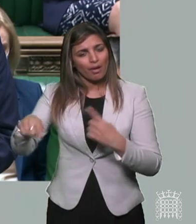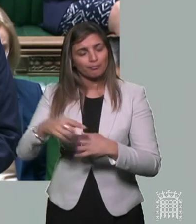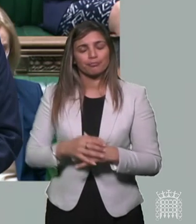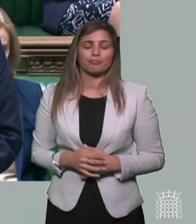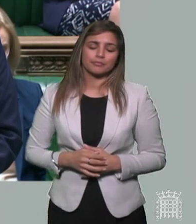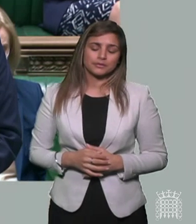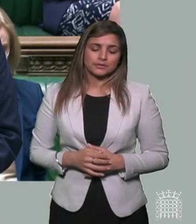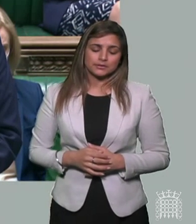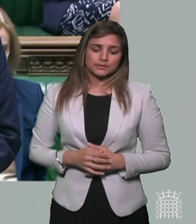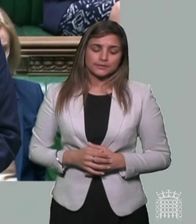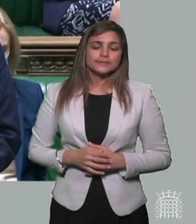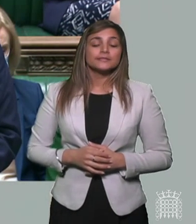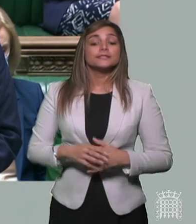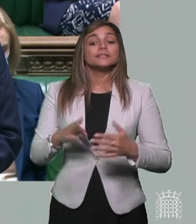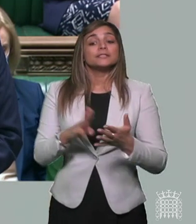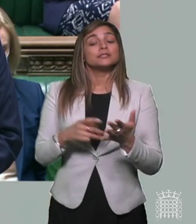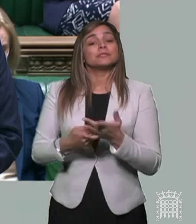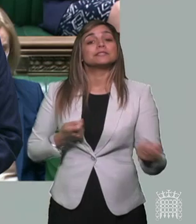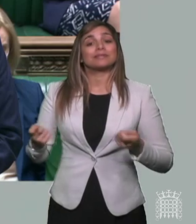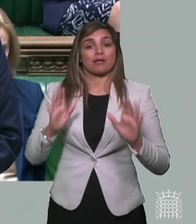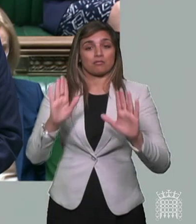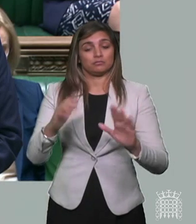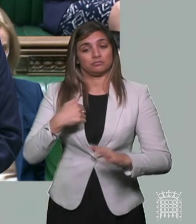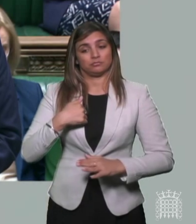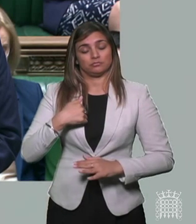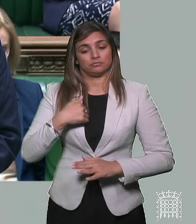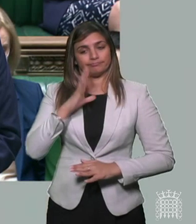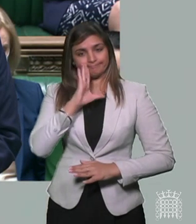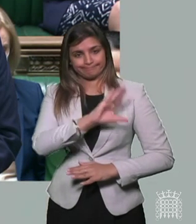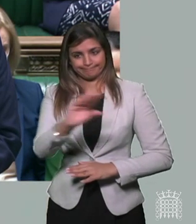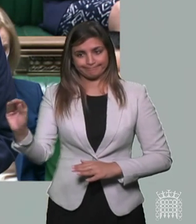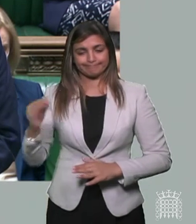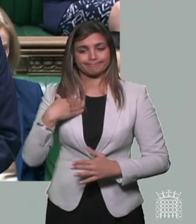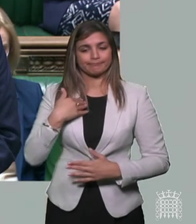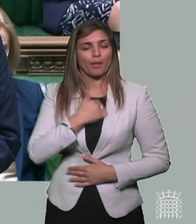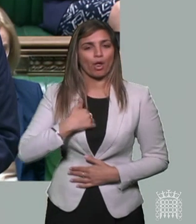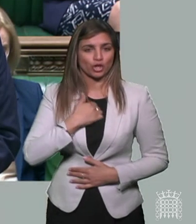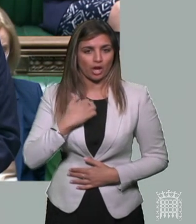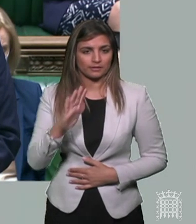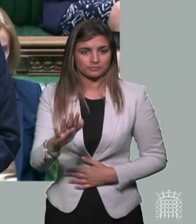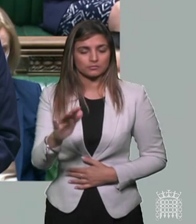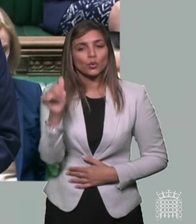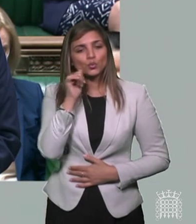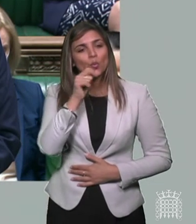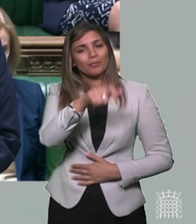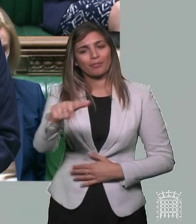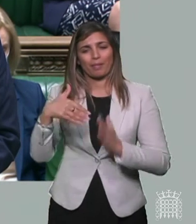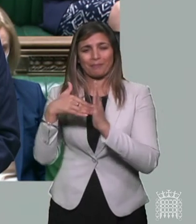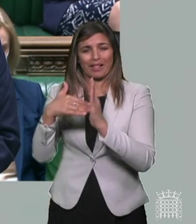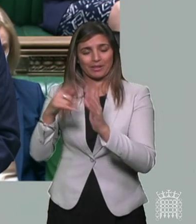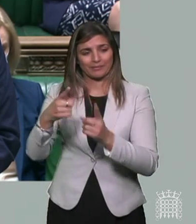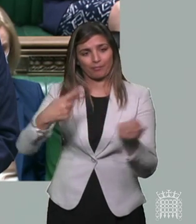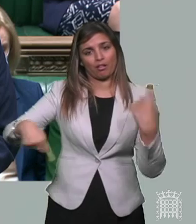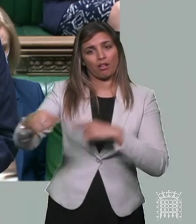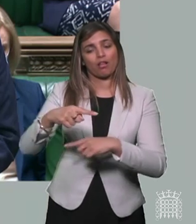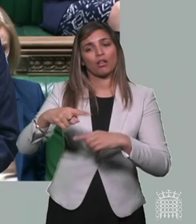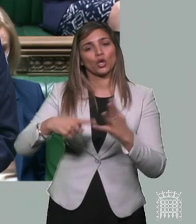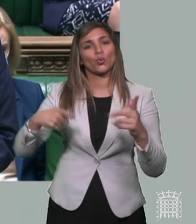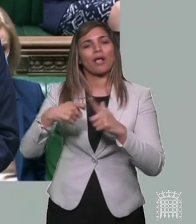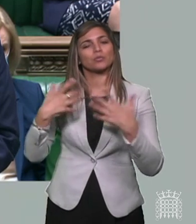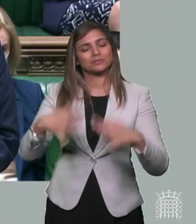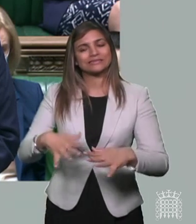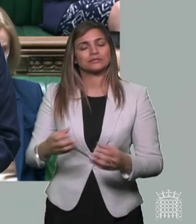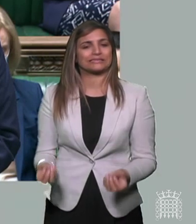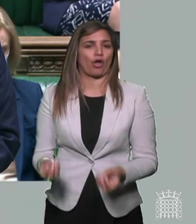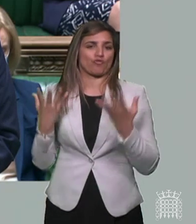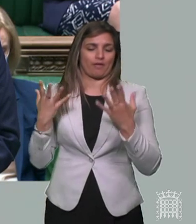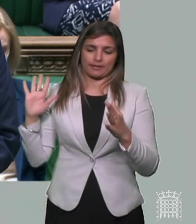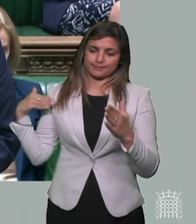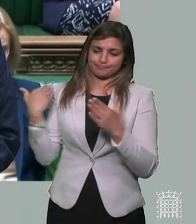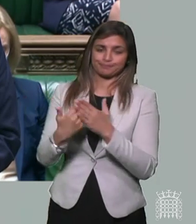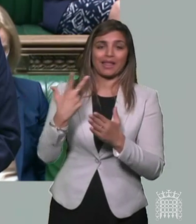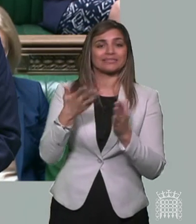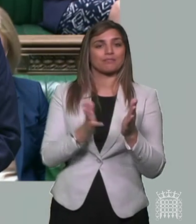Mr Speaker, I want to apologise. I know that millions of people across this country have made extraordinary sacrifices over the last 18 months.